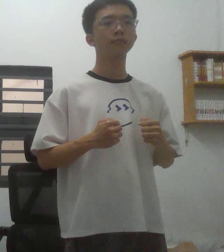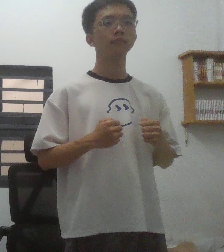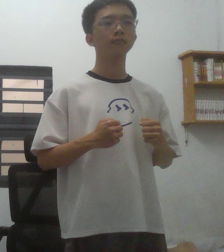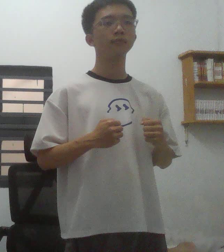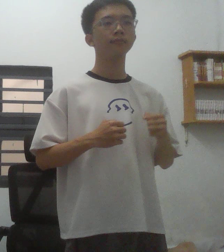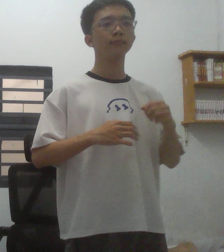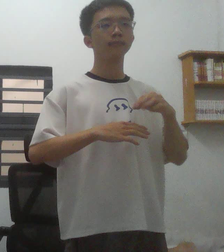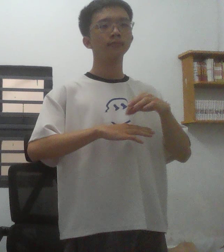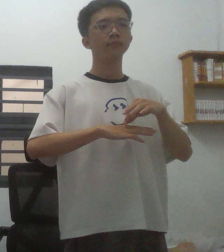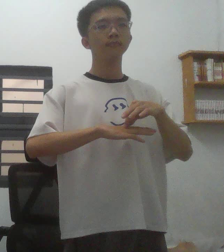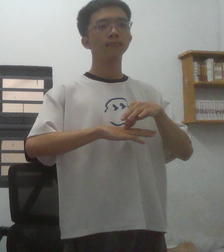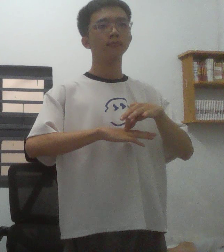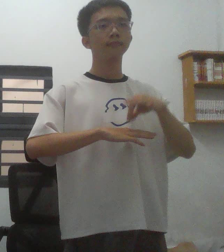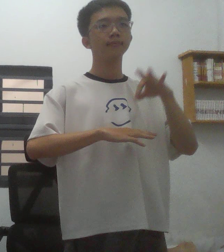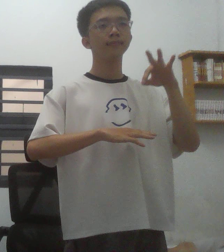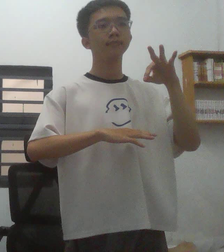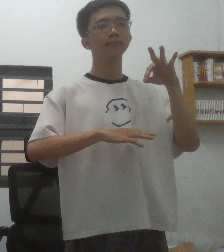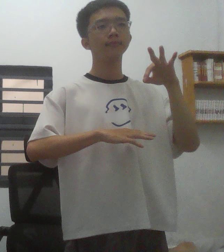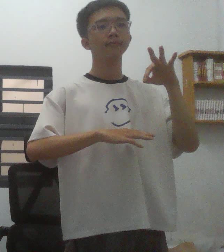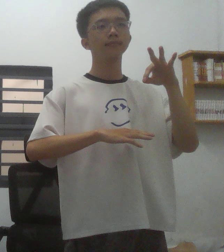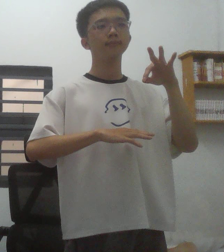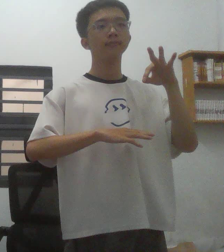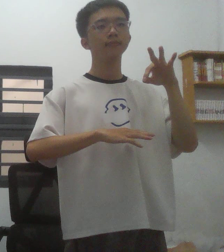tuan